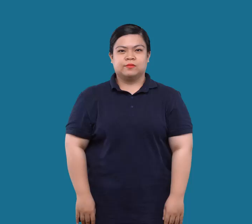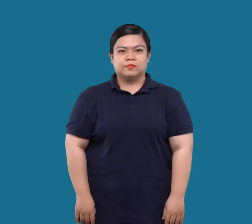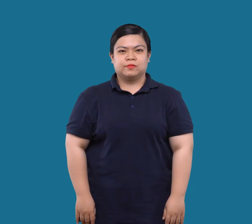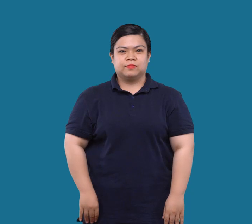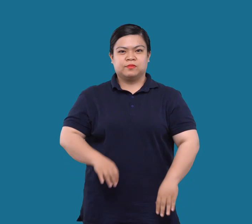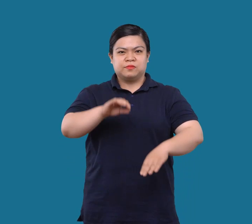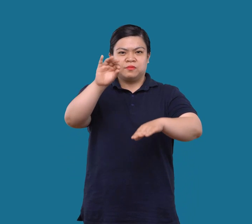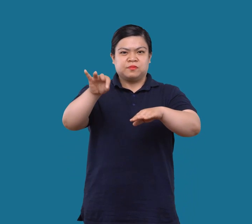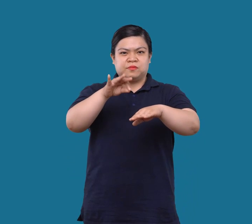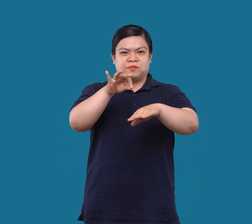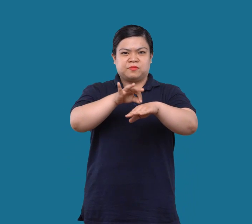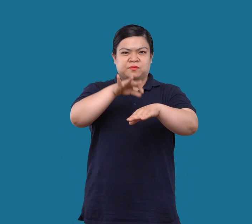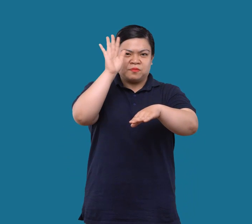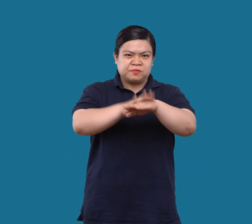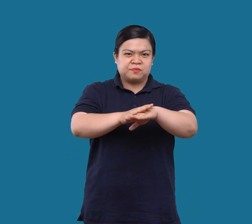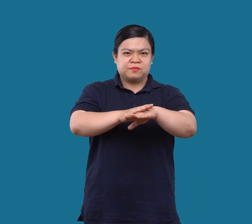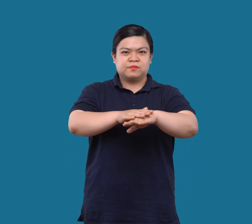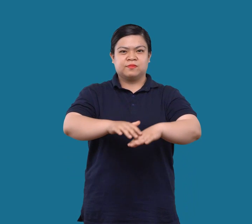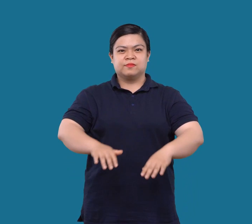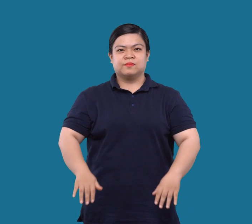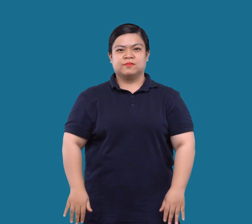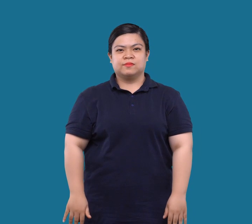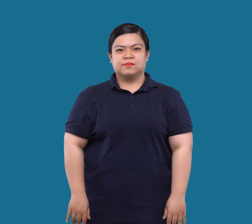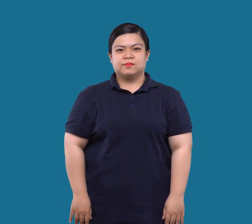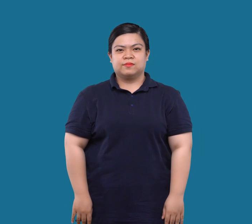con muỗi